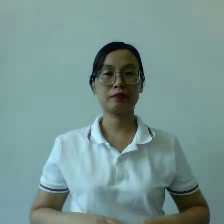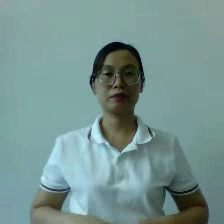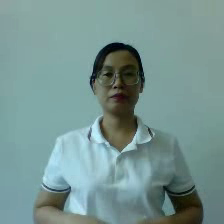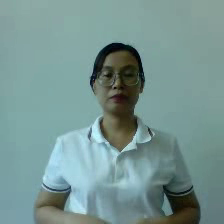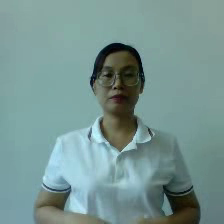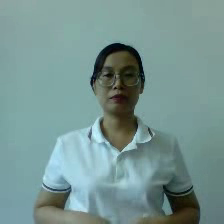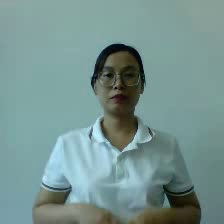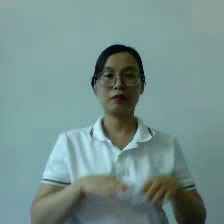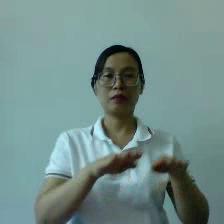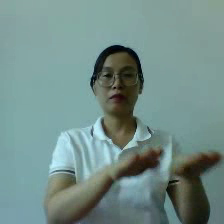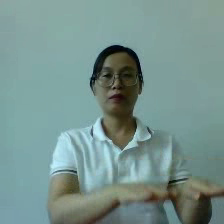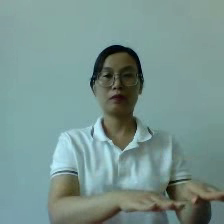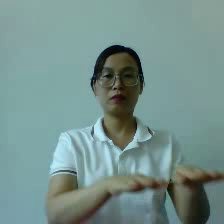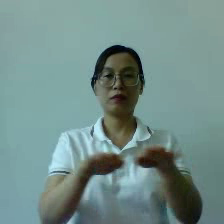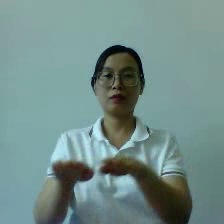Chậm lại